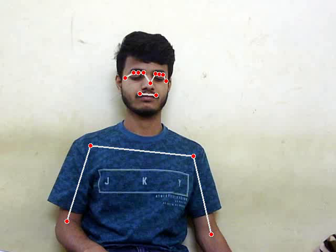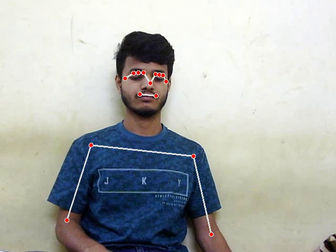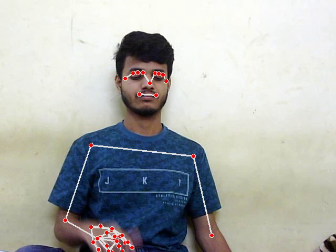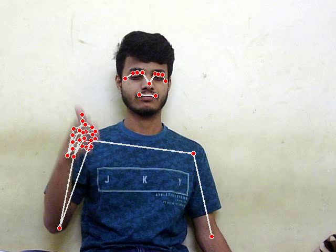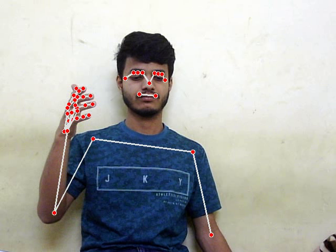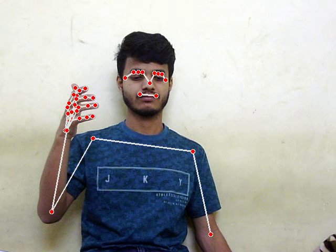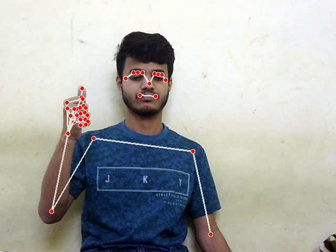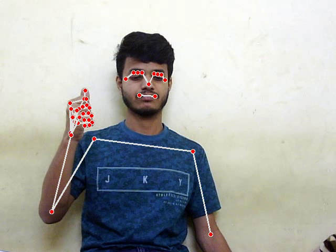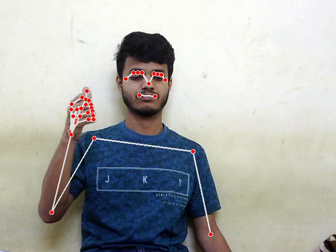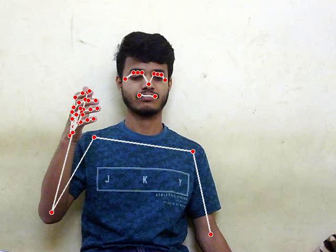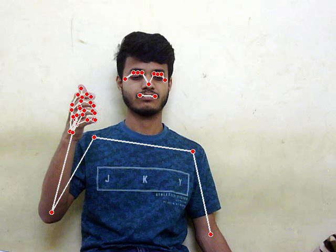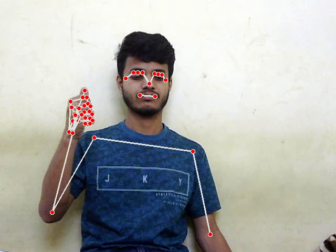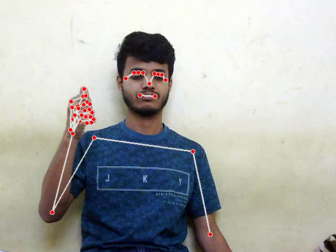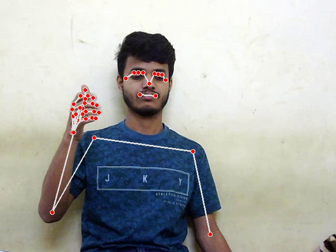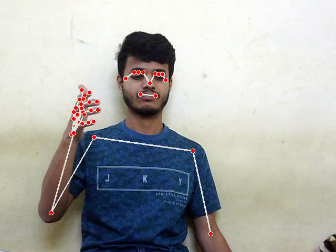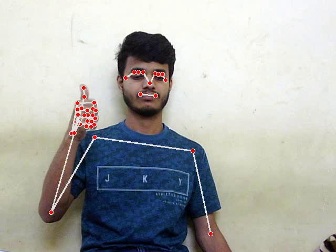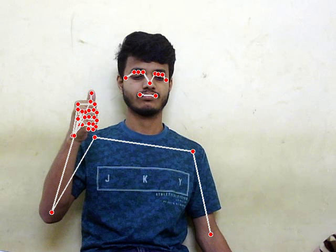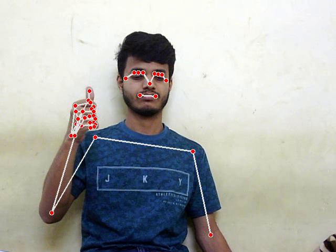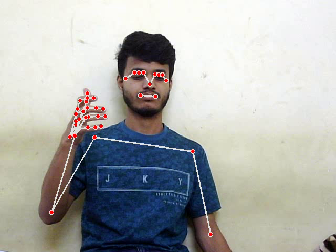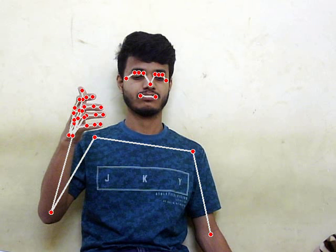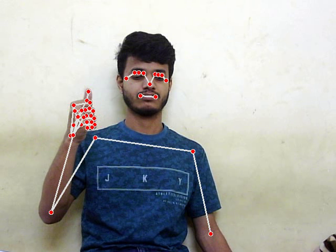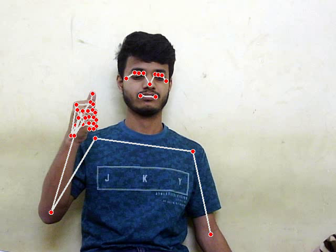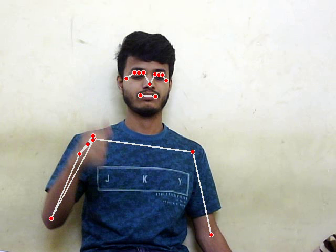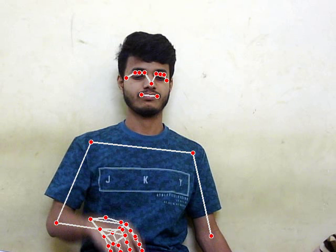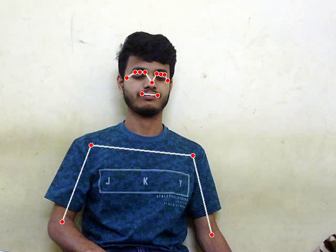milk